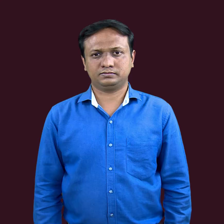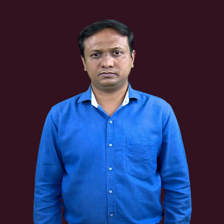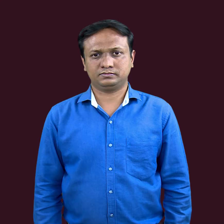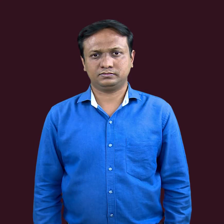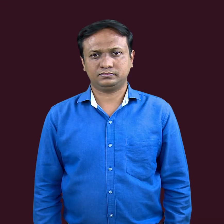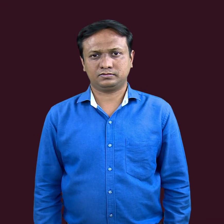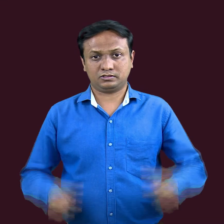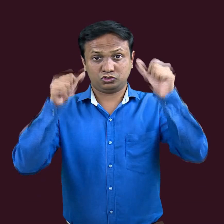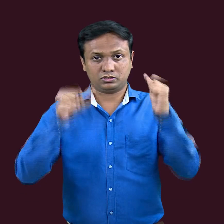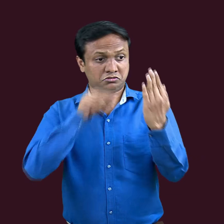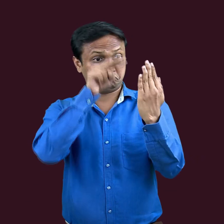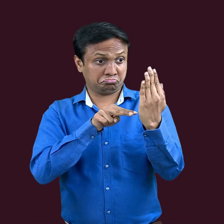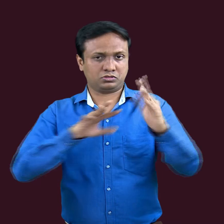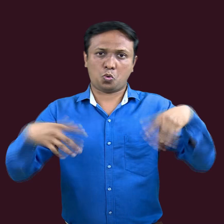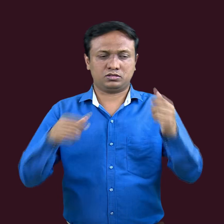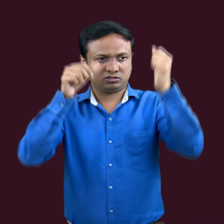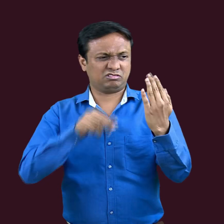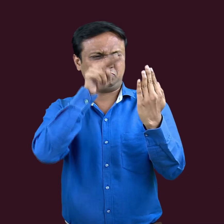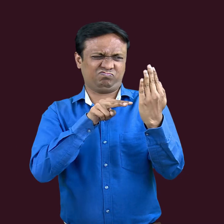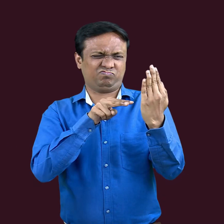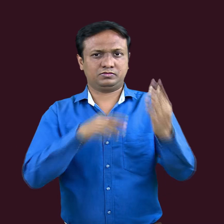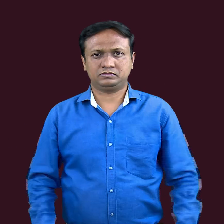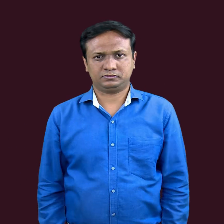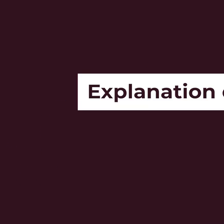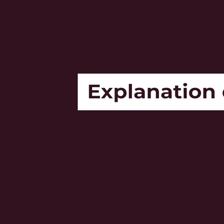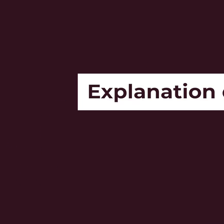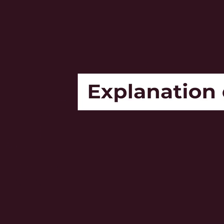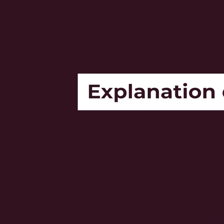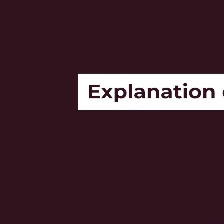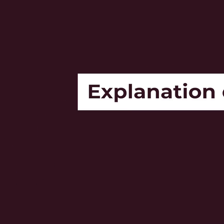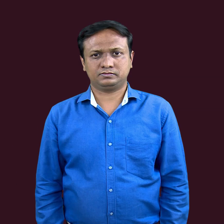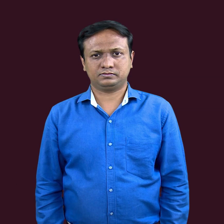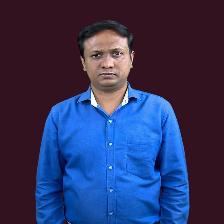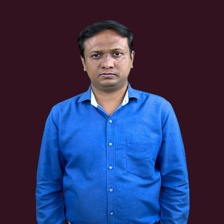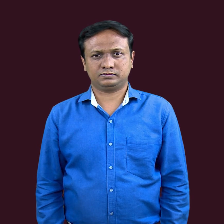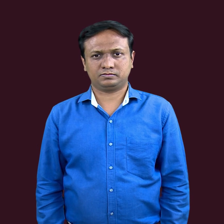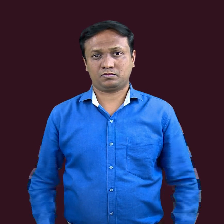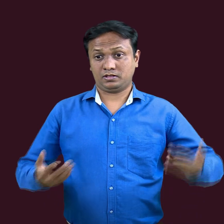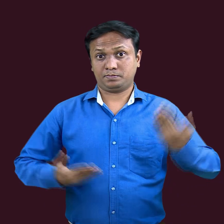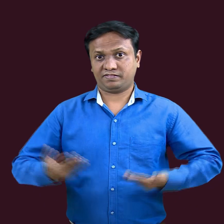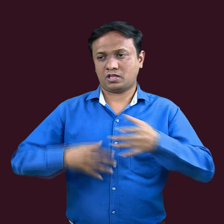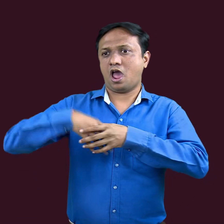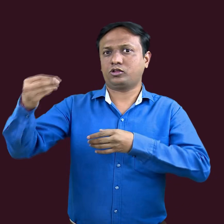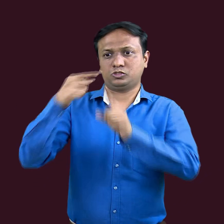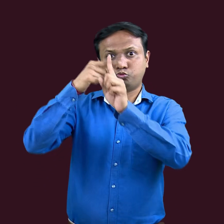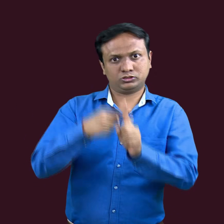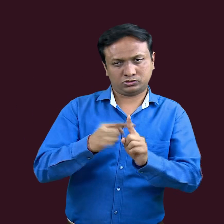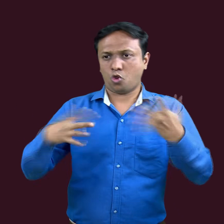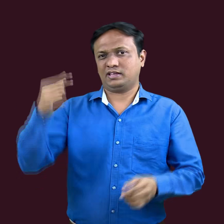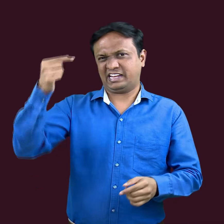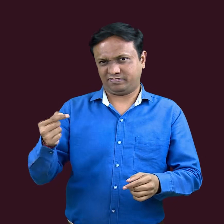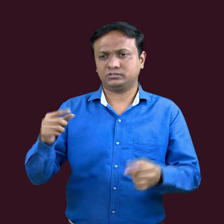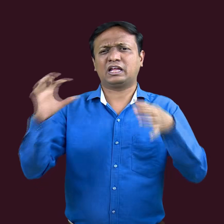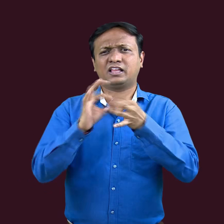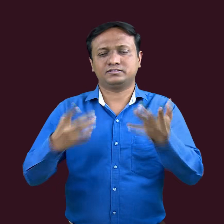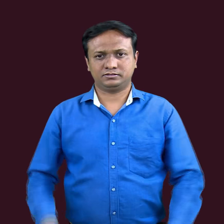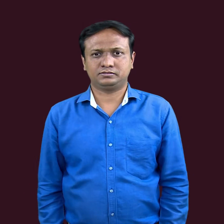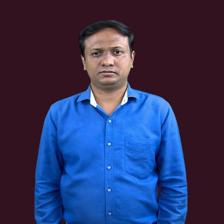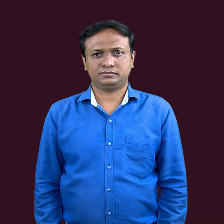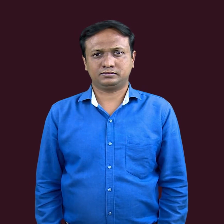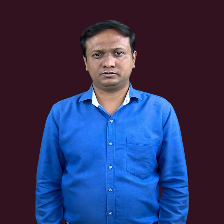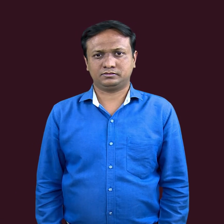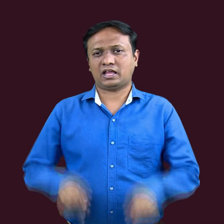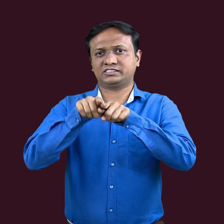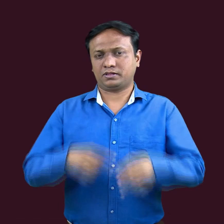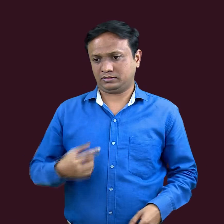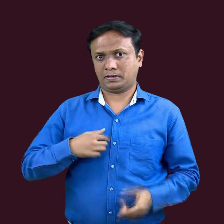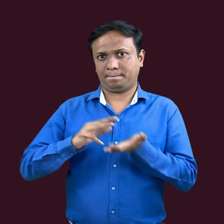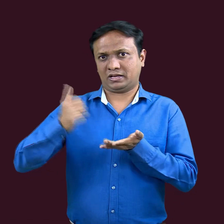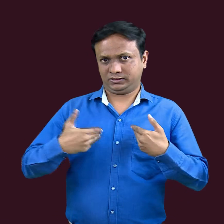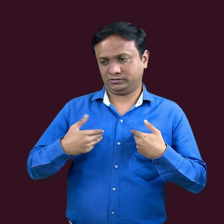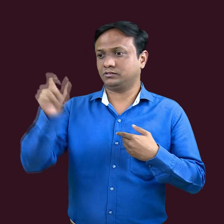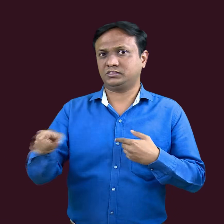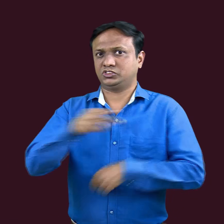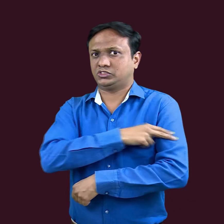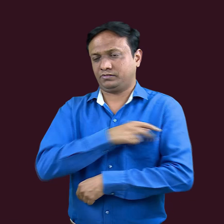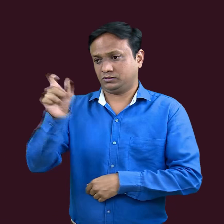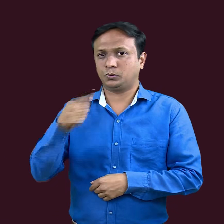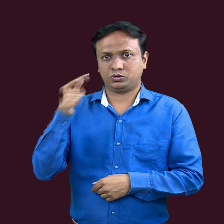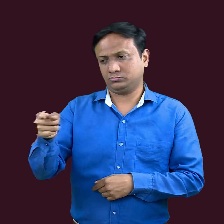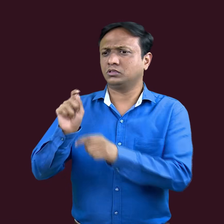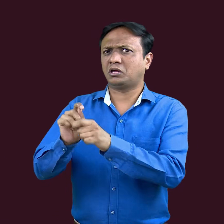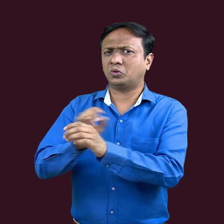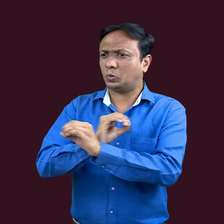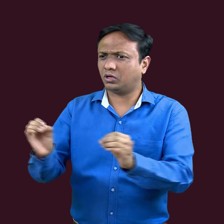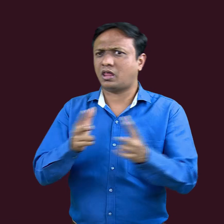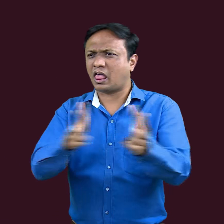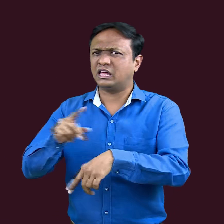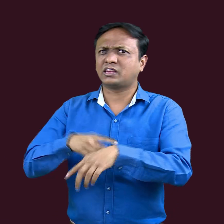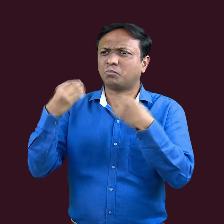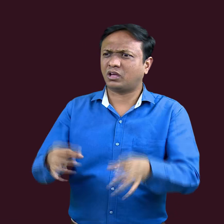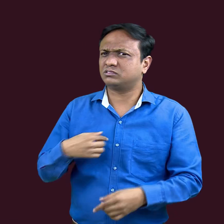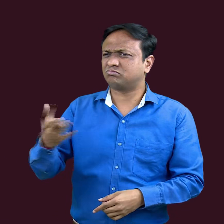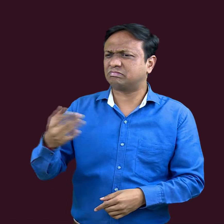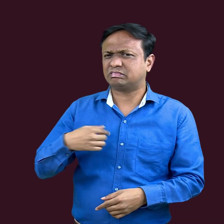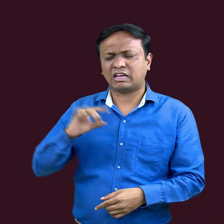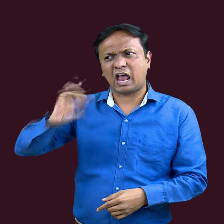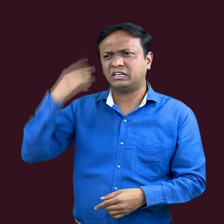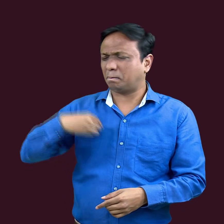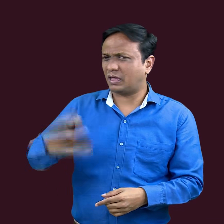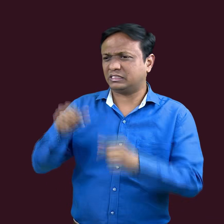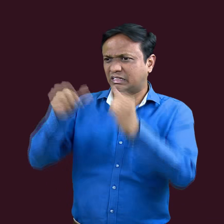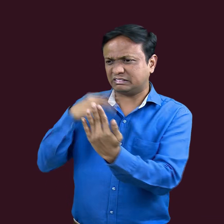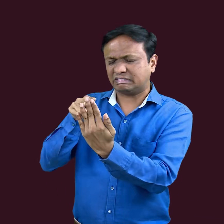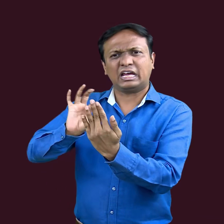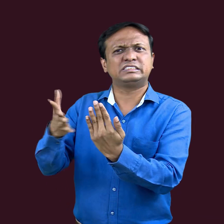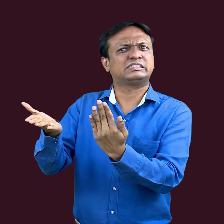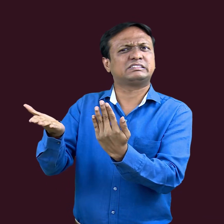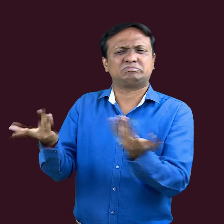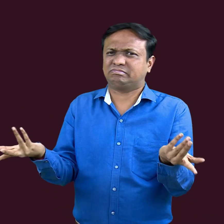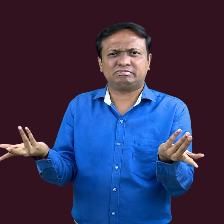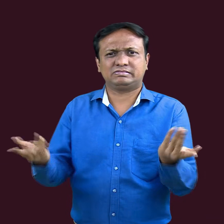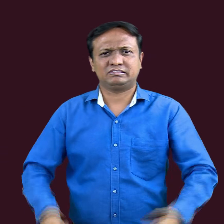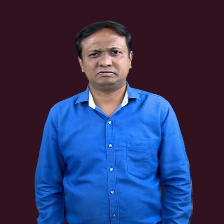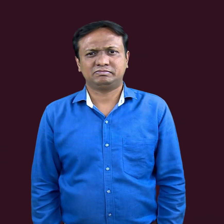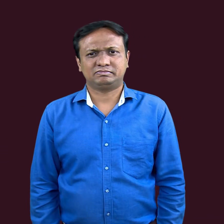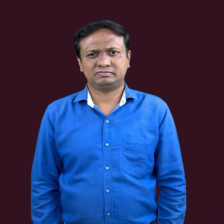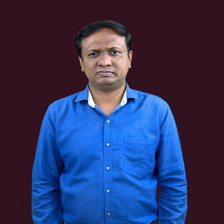Consequences